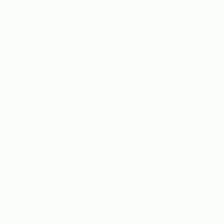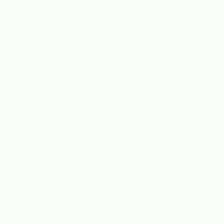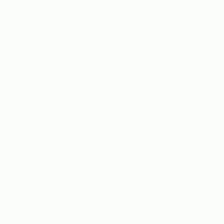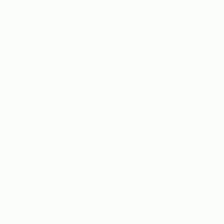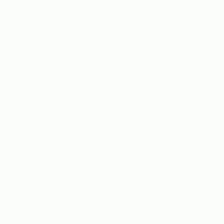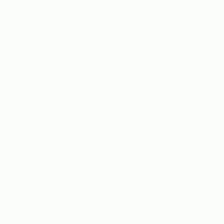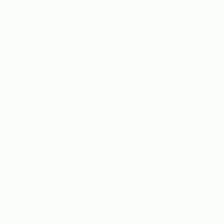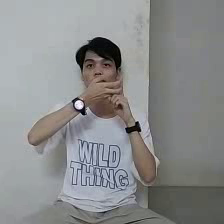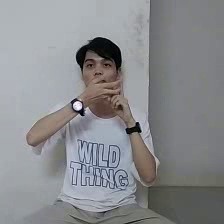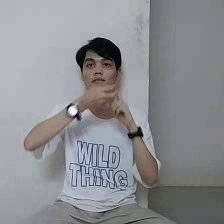Hâm mộ